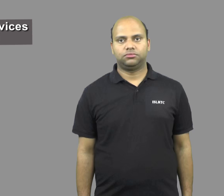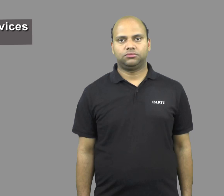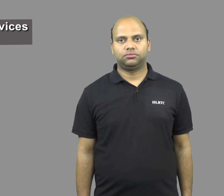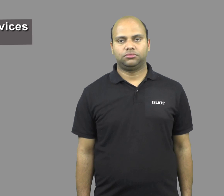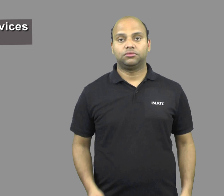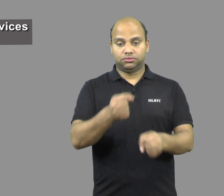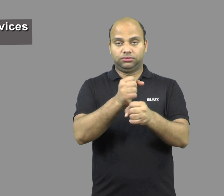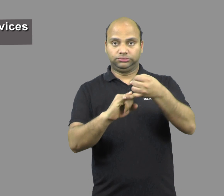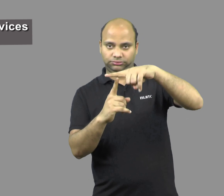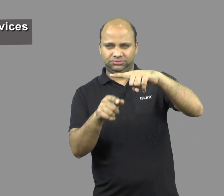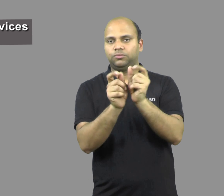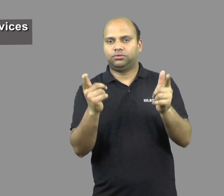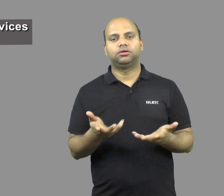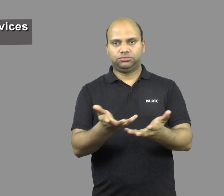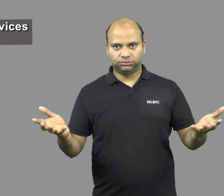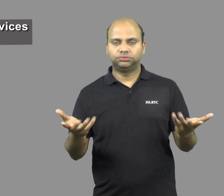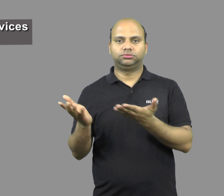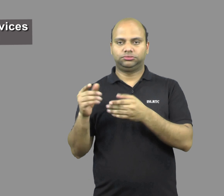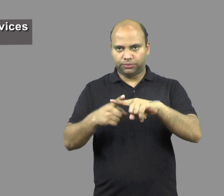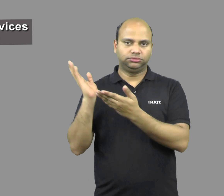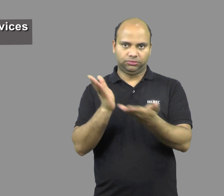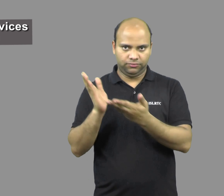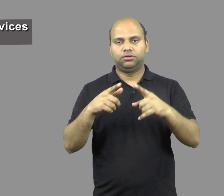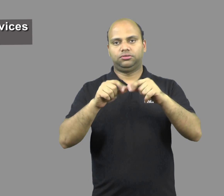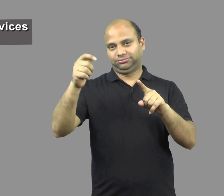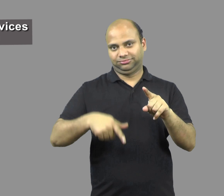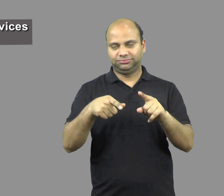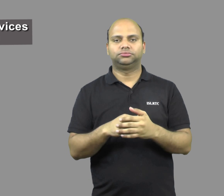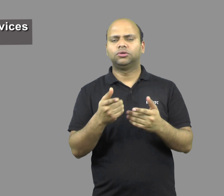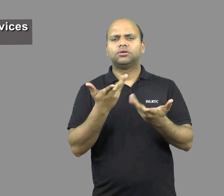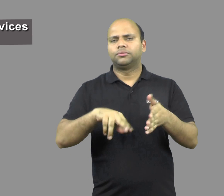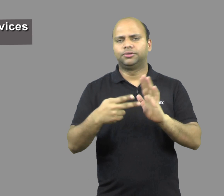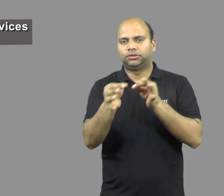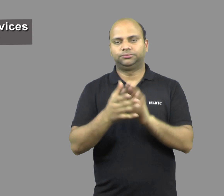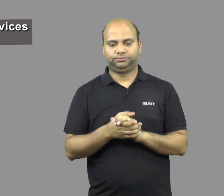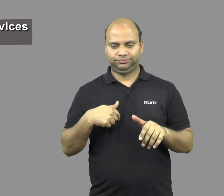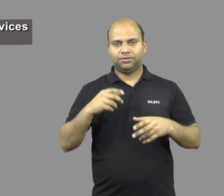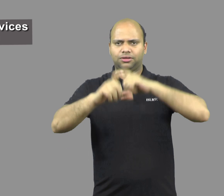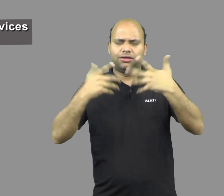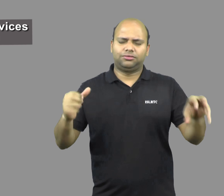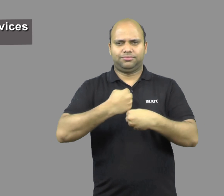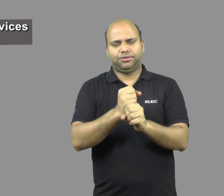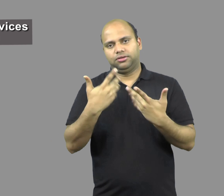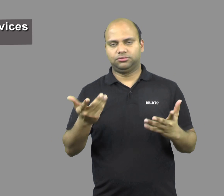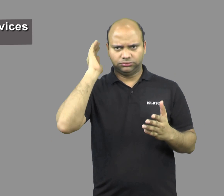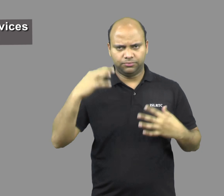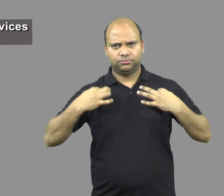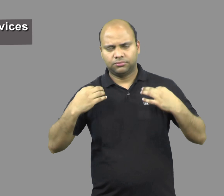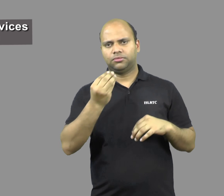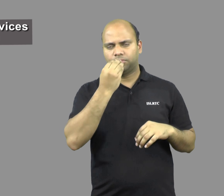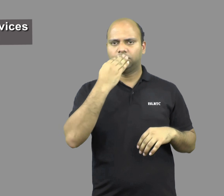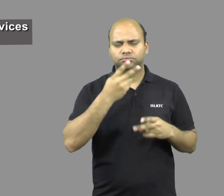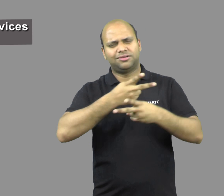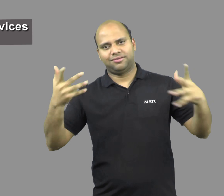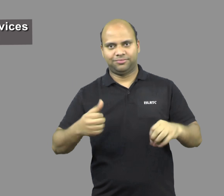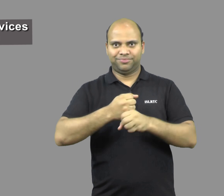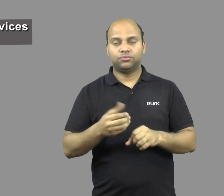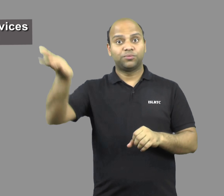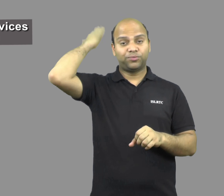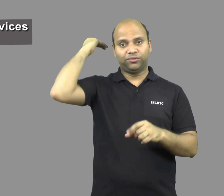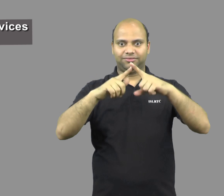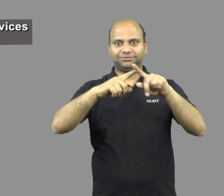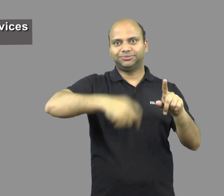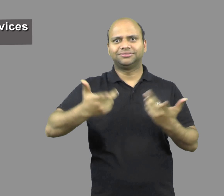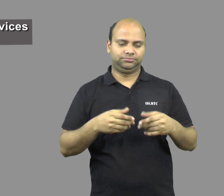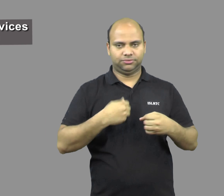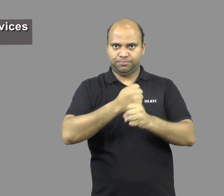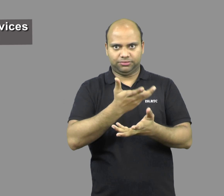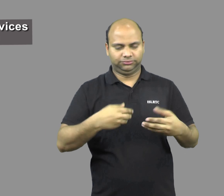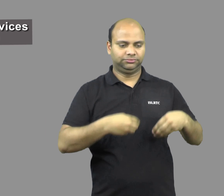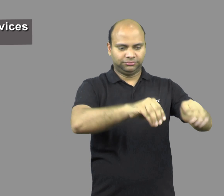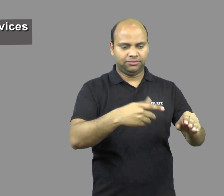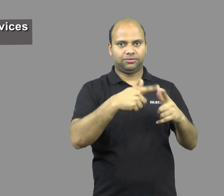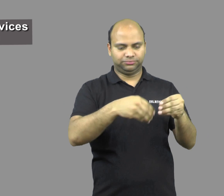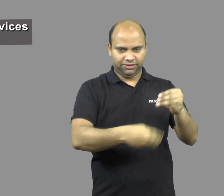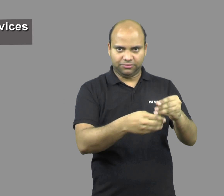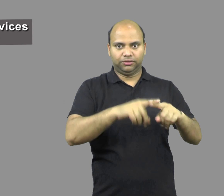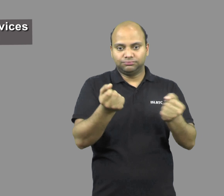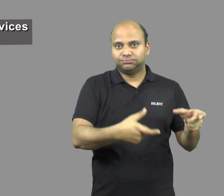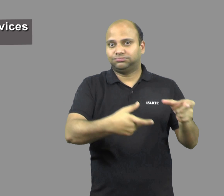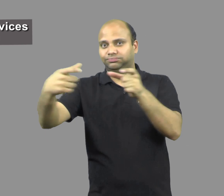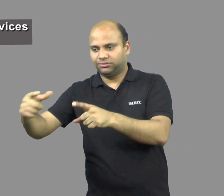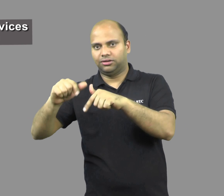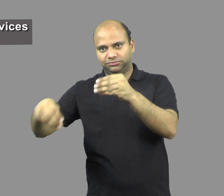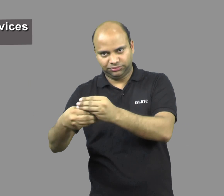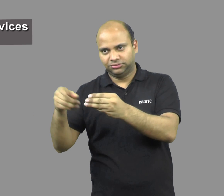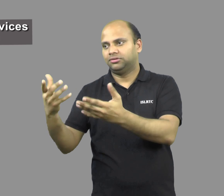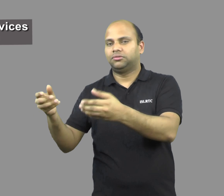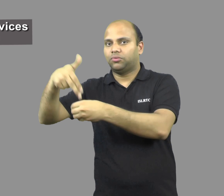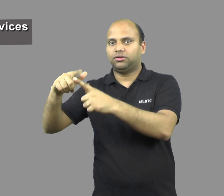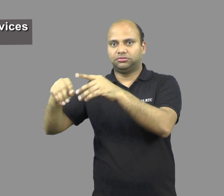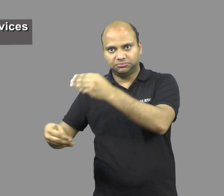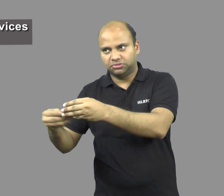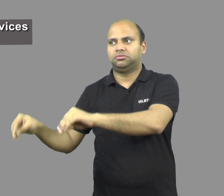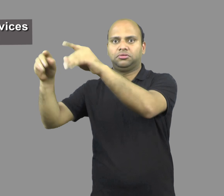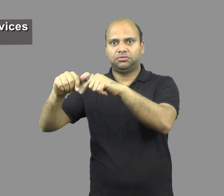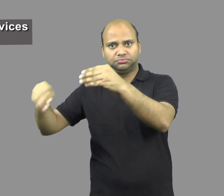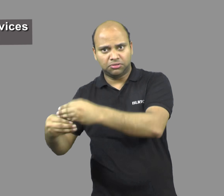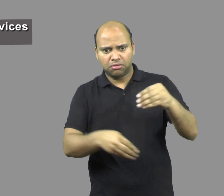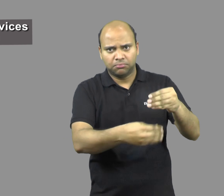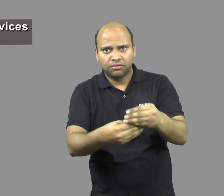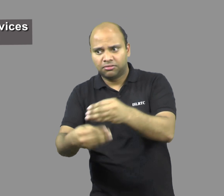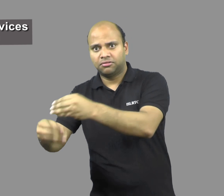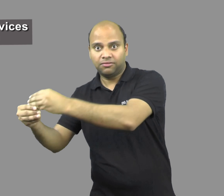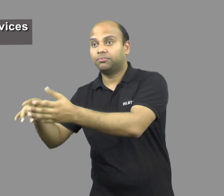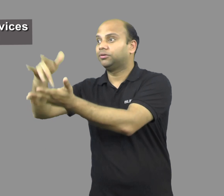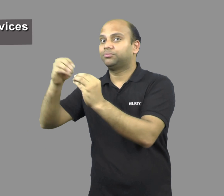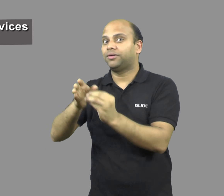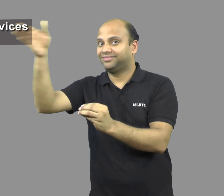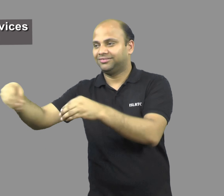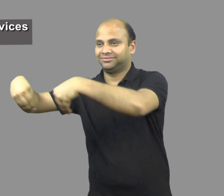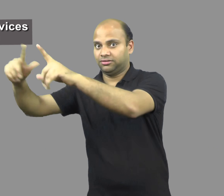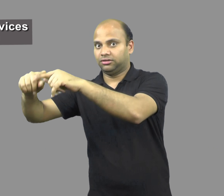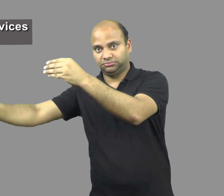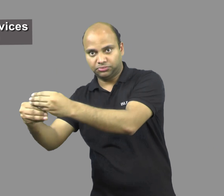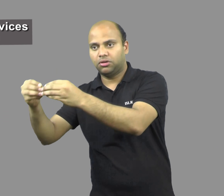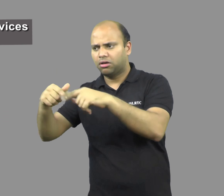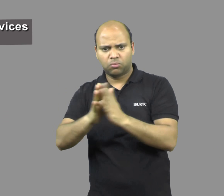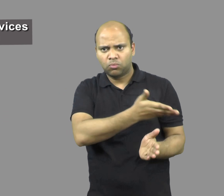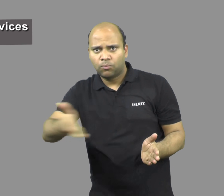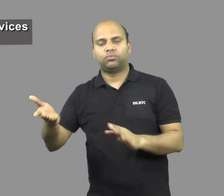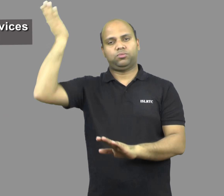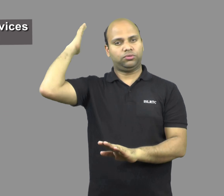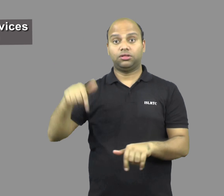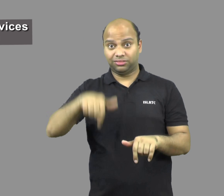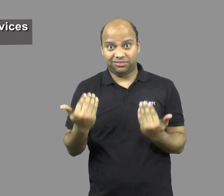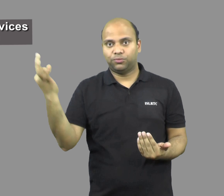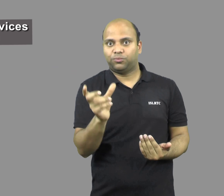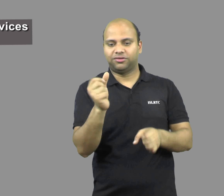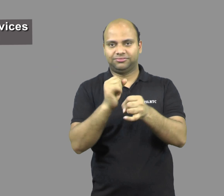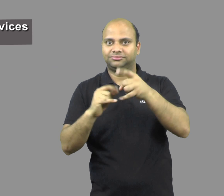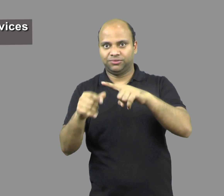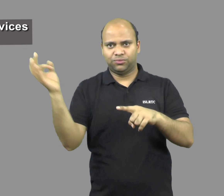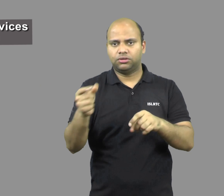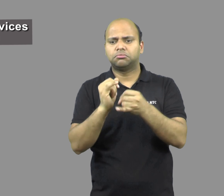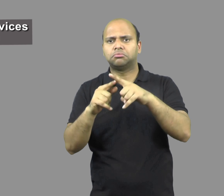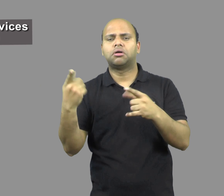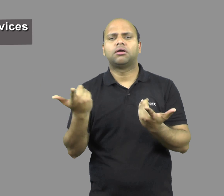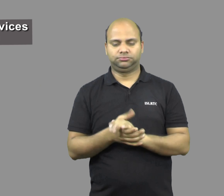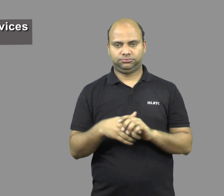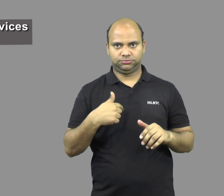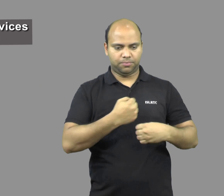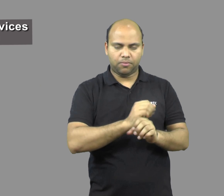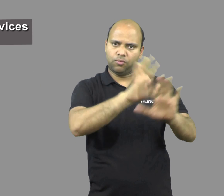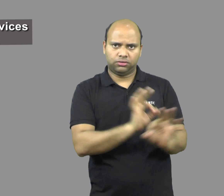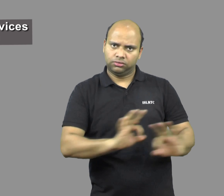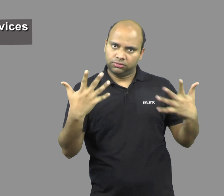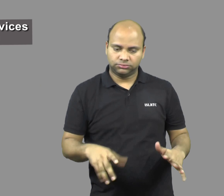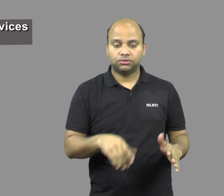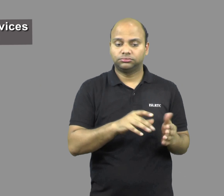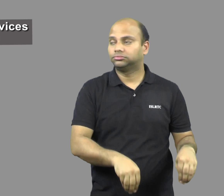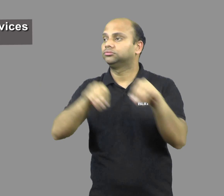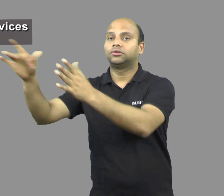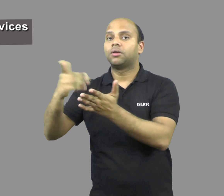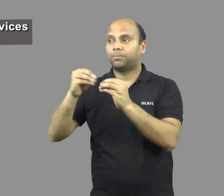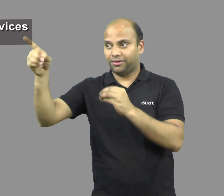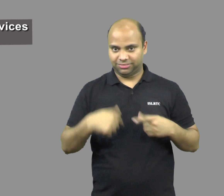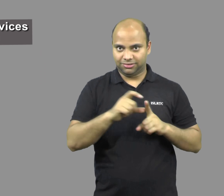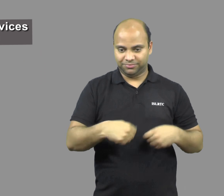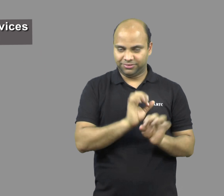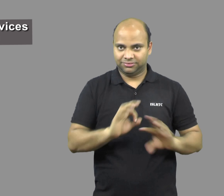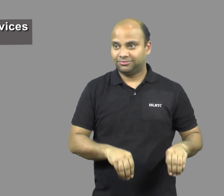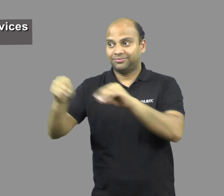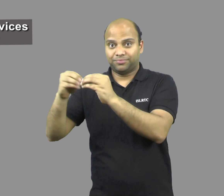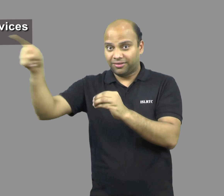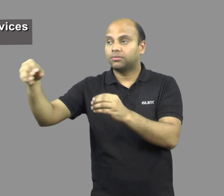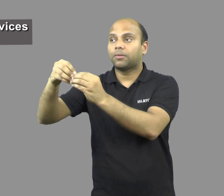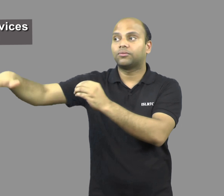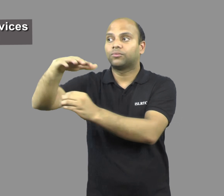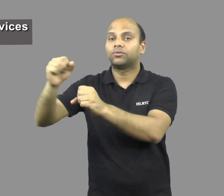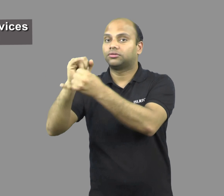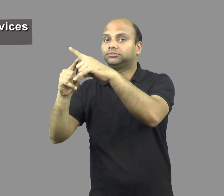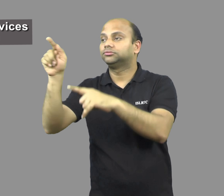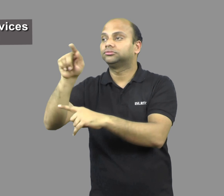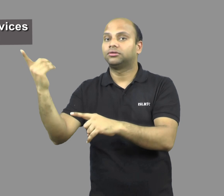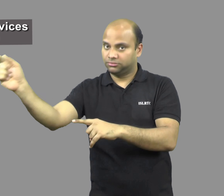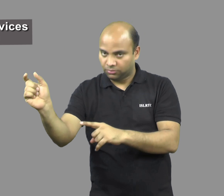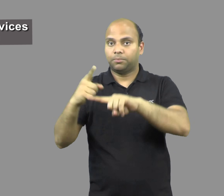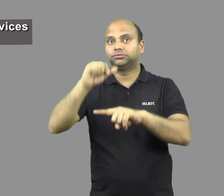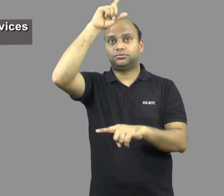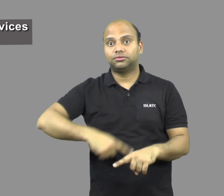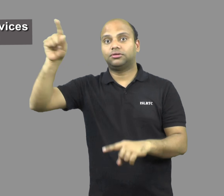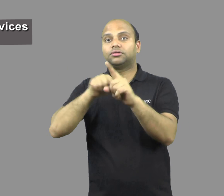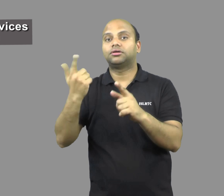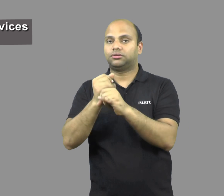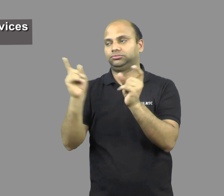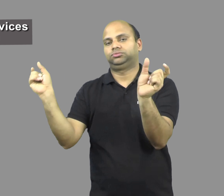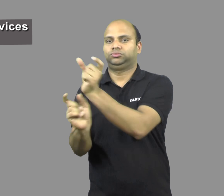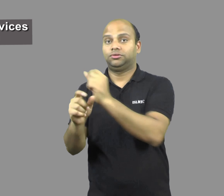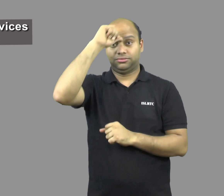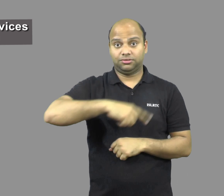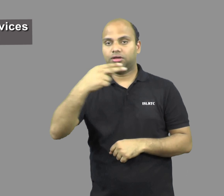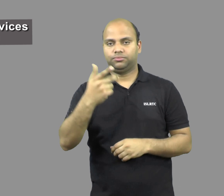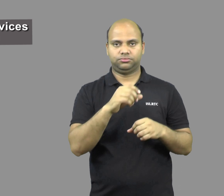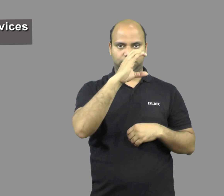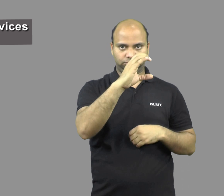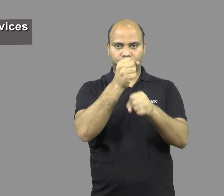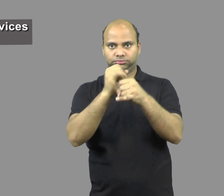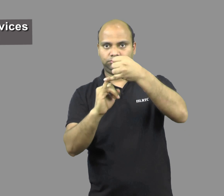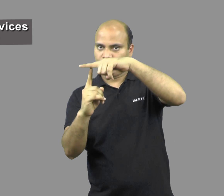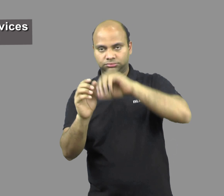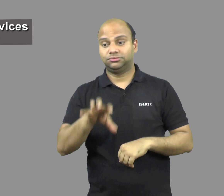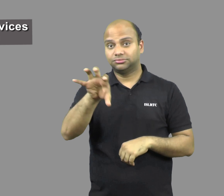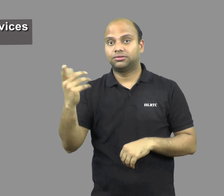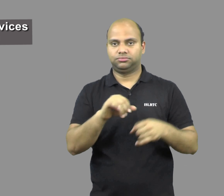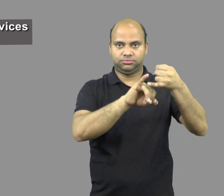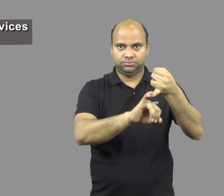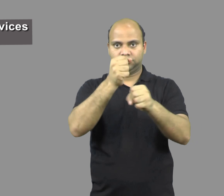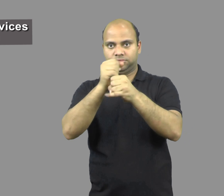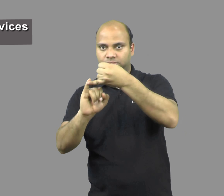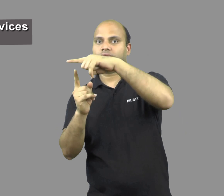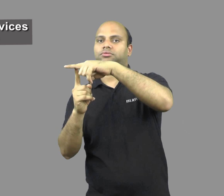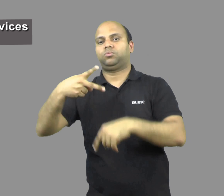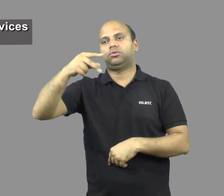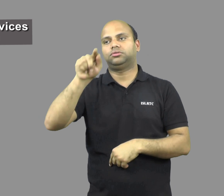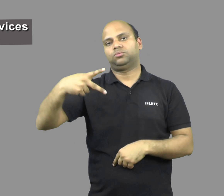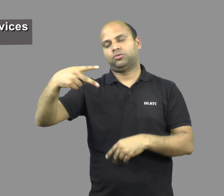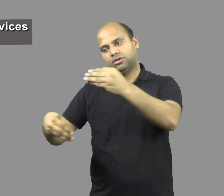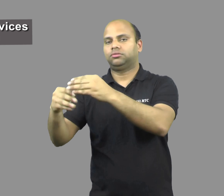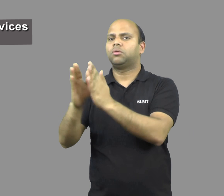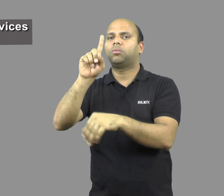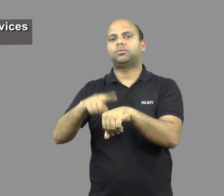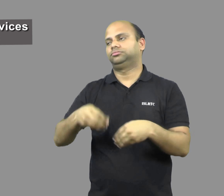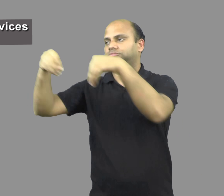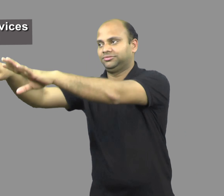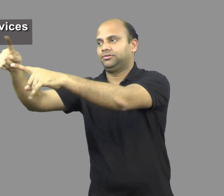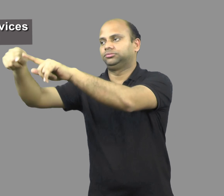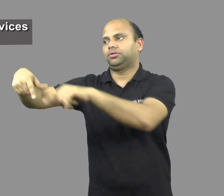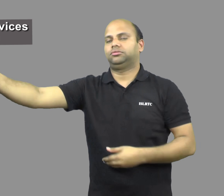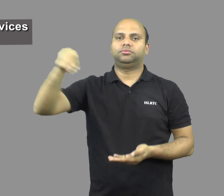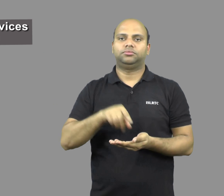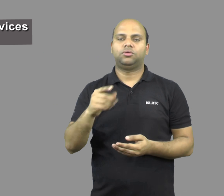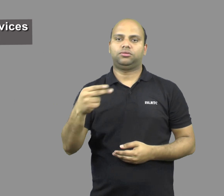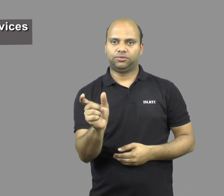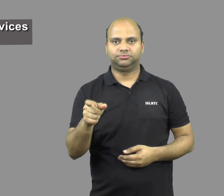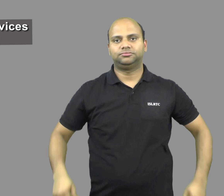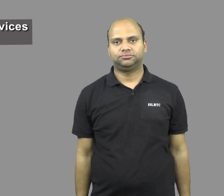Goods and Services Tax(GST)